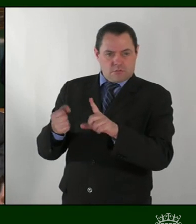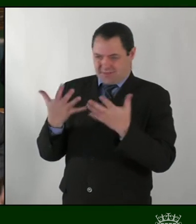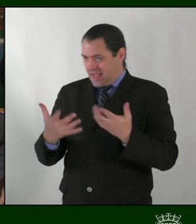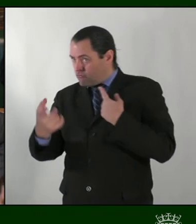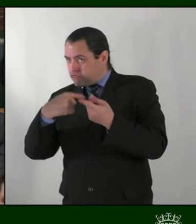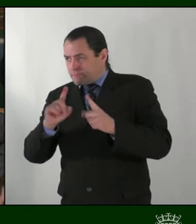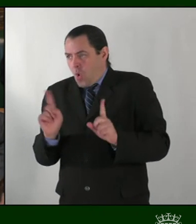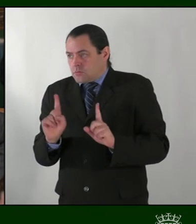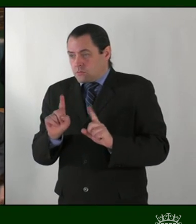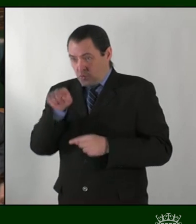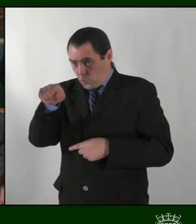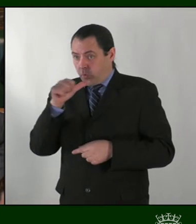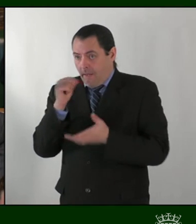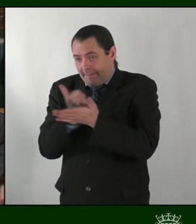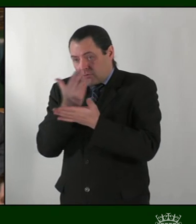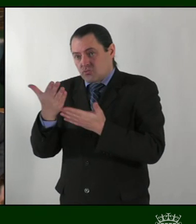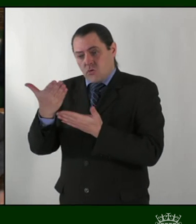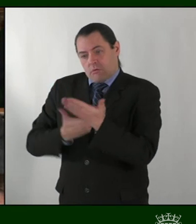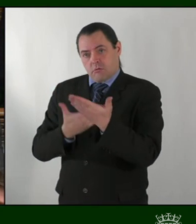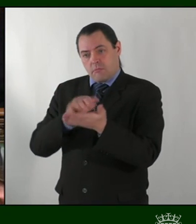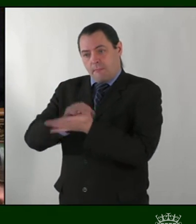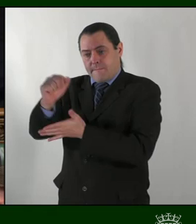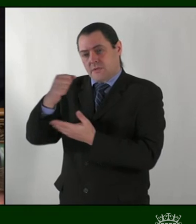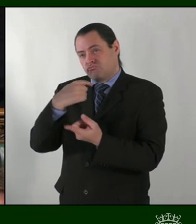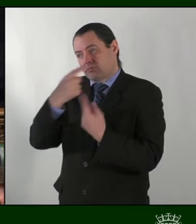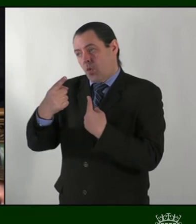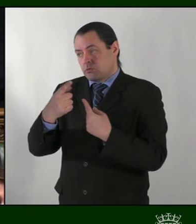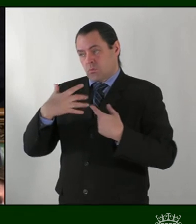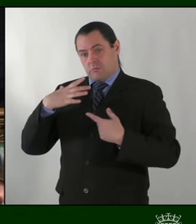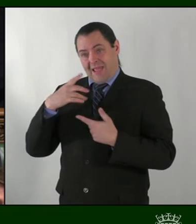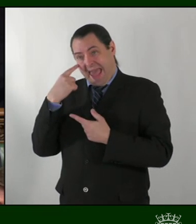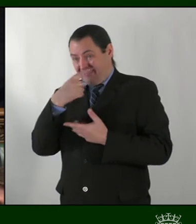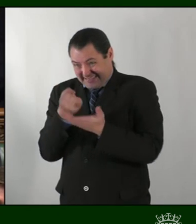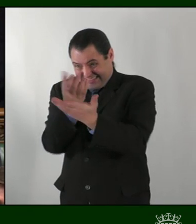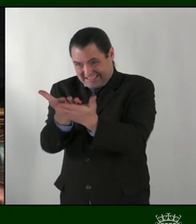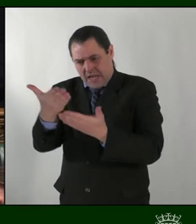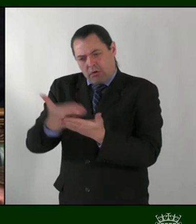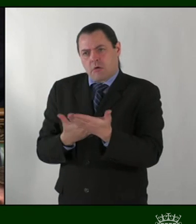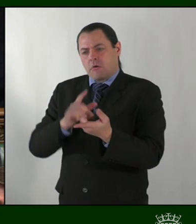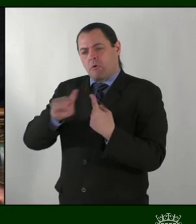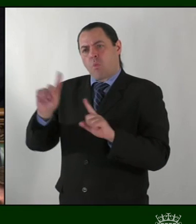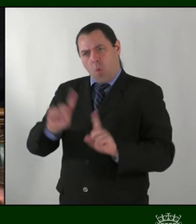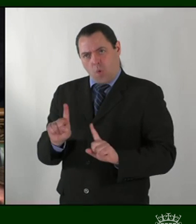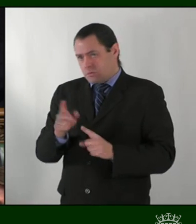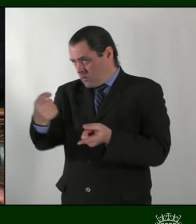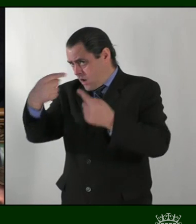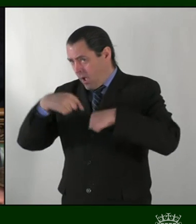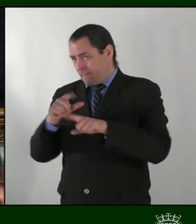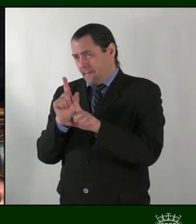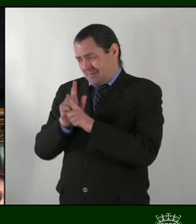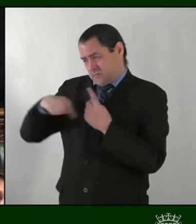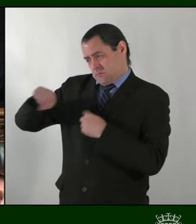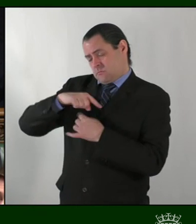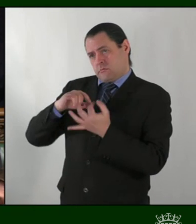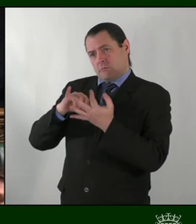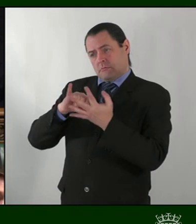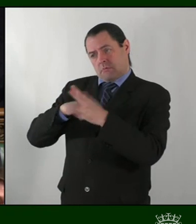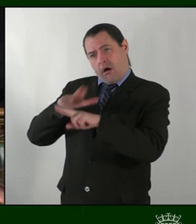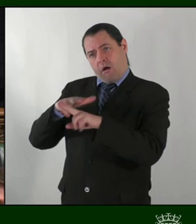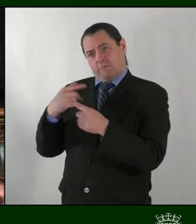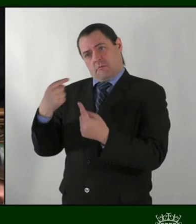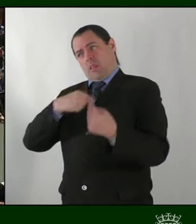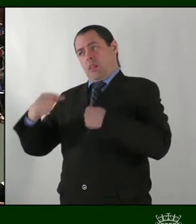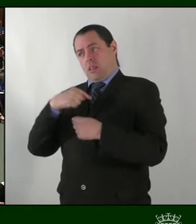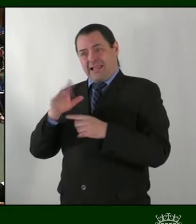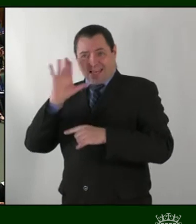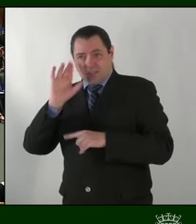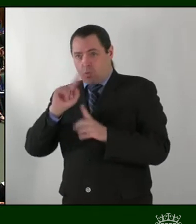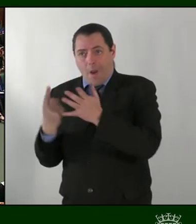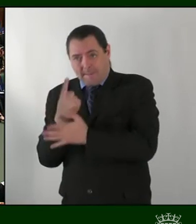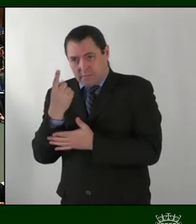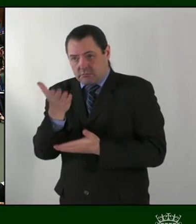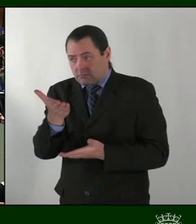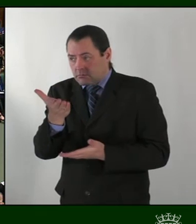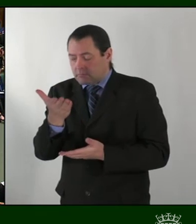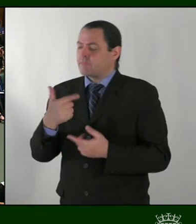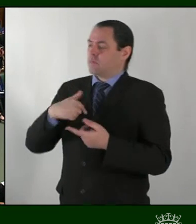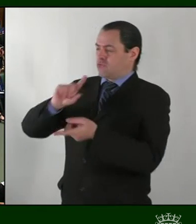Prime Minister, will you commit today to publishing your response to the call for evidence, and will you meet me and a group of shopworkers who have experienced violence at work to hear about what happened to them?